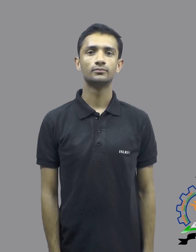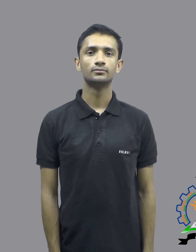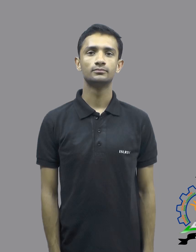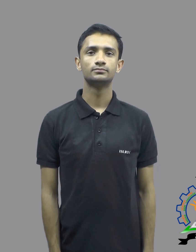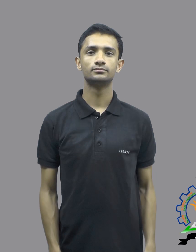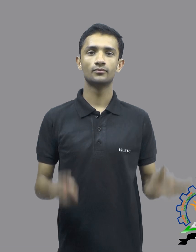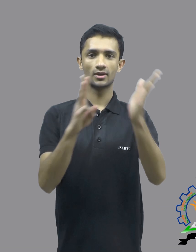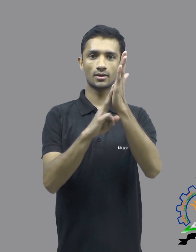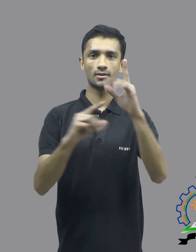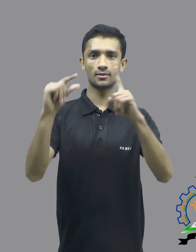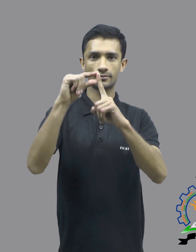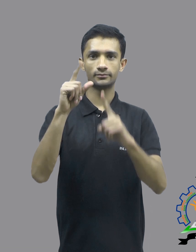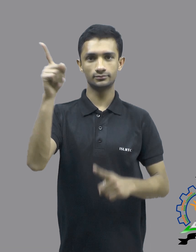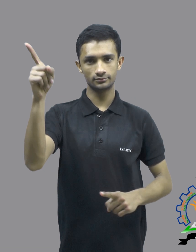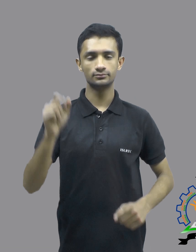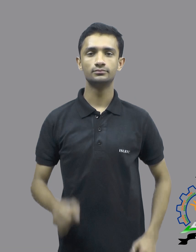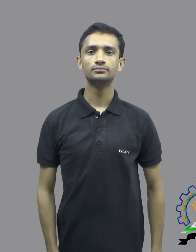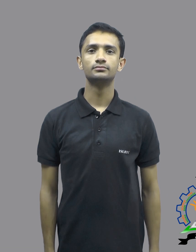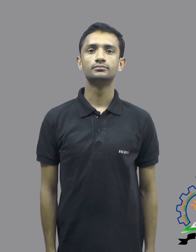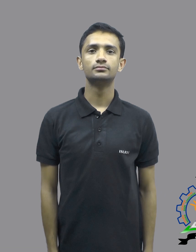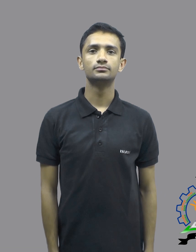Madhya Pradesh